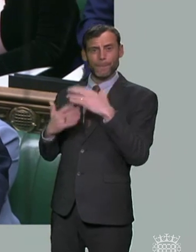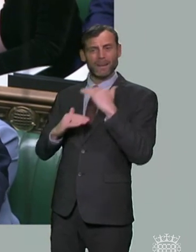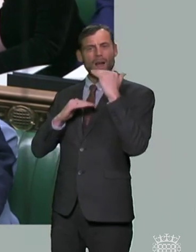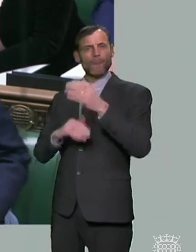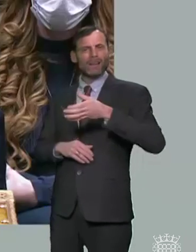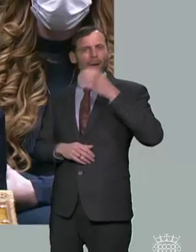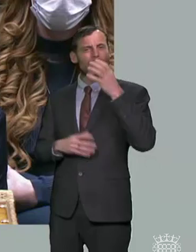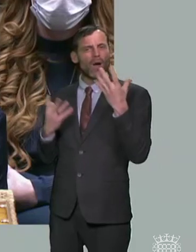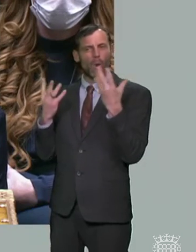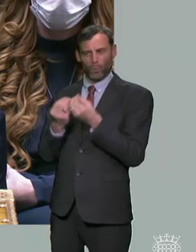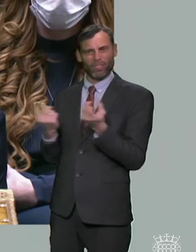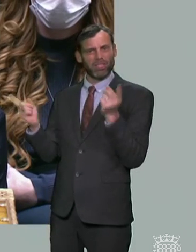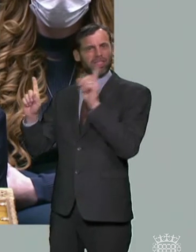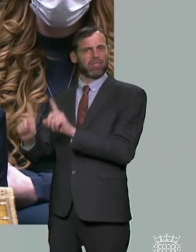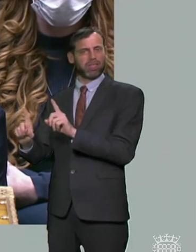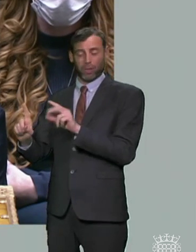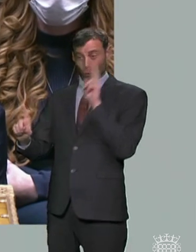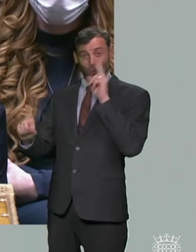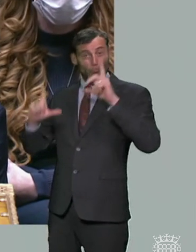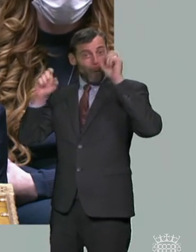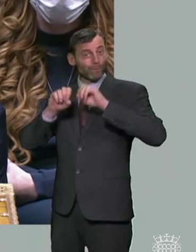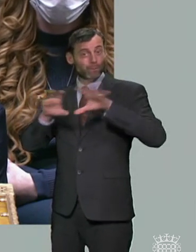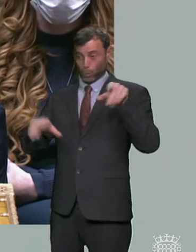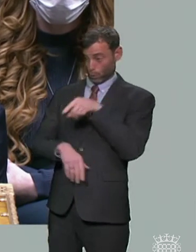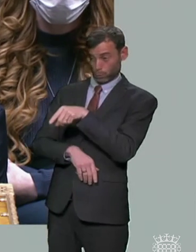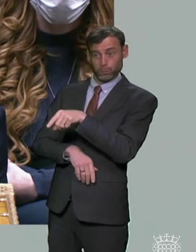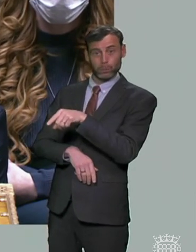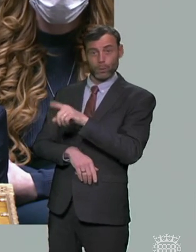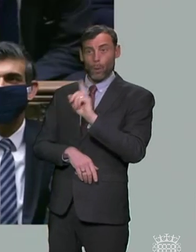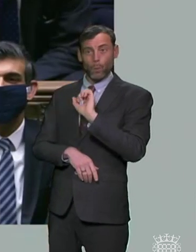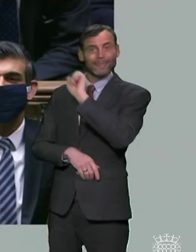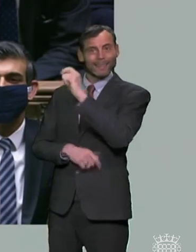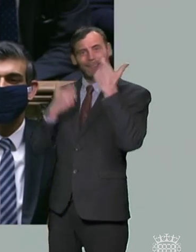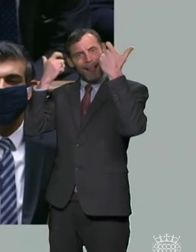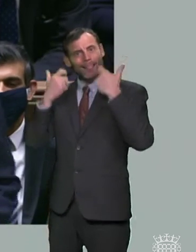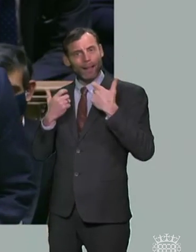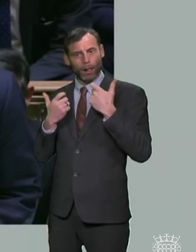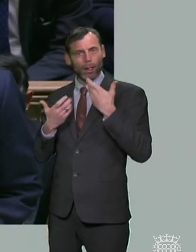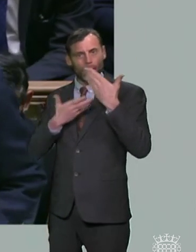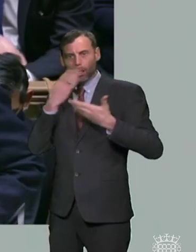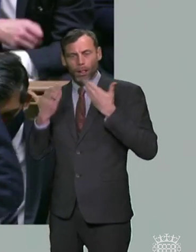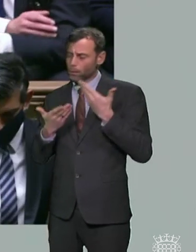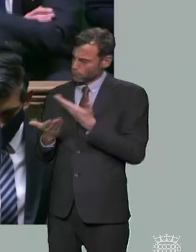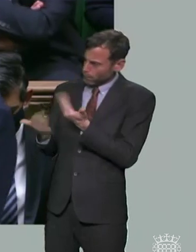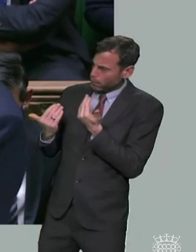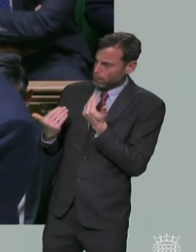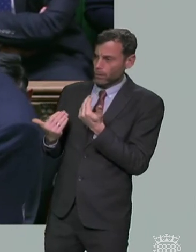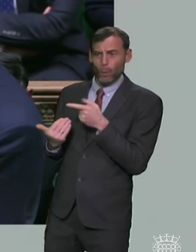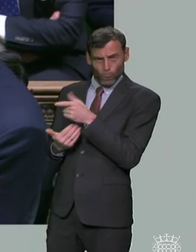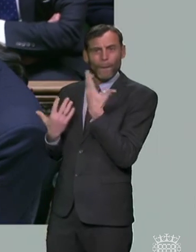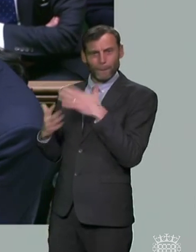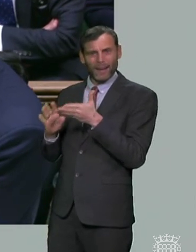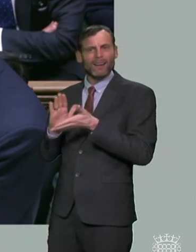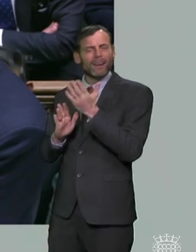Perhaps he can tell the House about that in a minute.